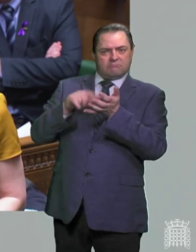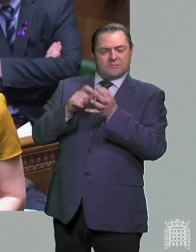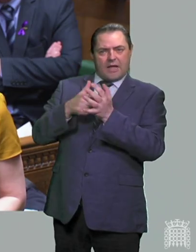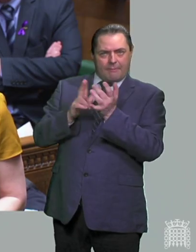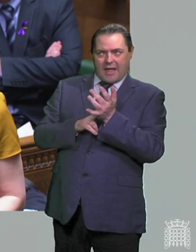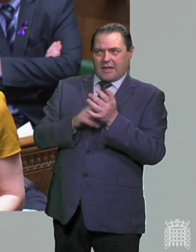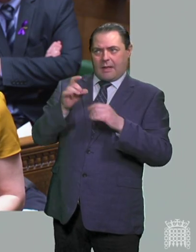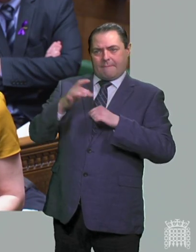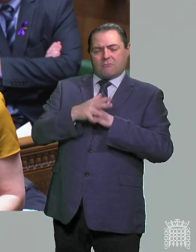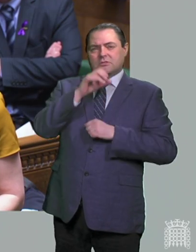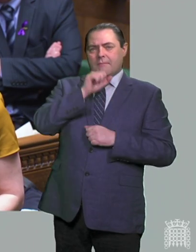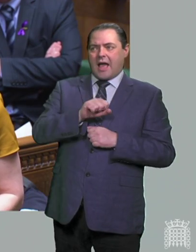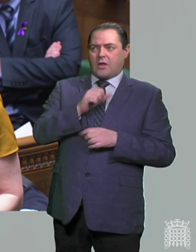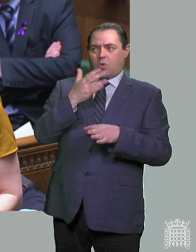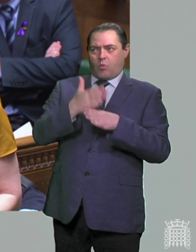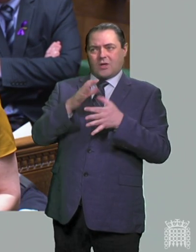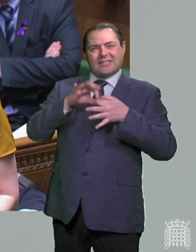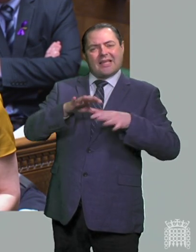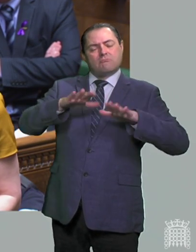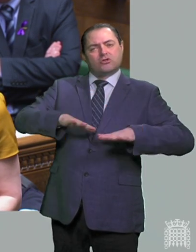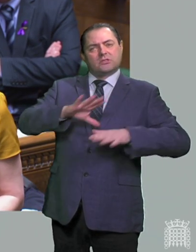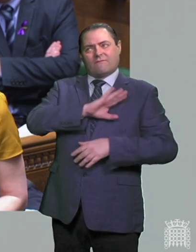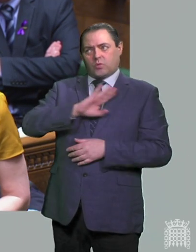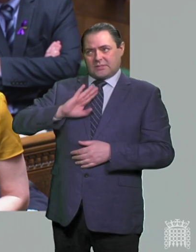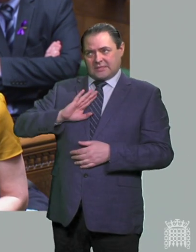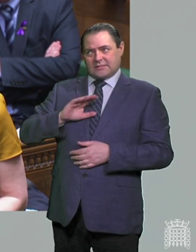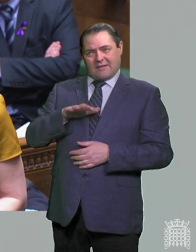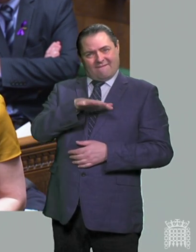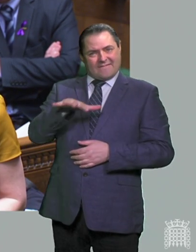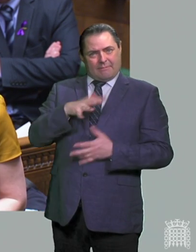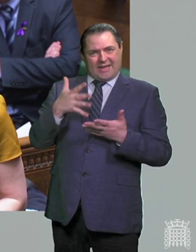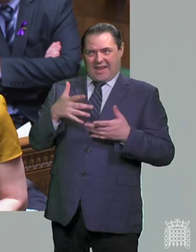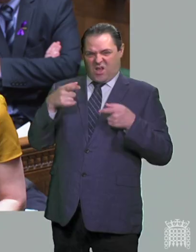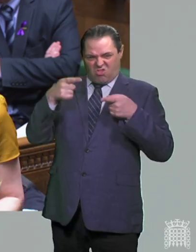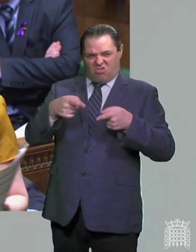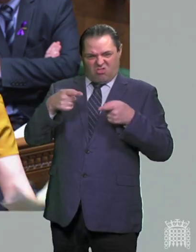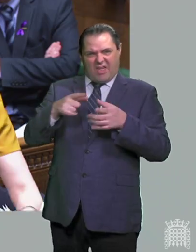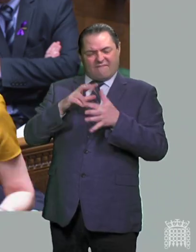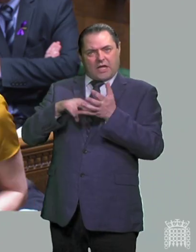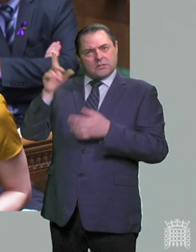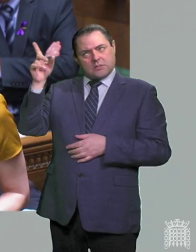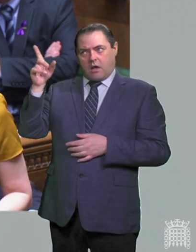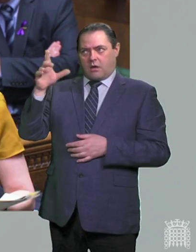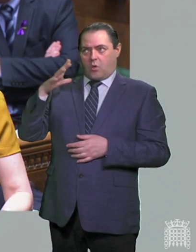She is married to a man who worked for British forces and her family is currently being persecuted in Afghanistan.